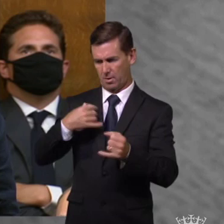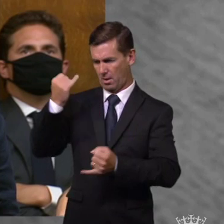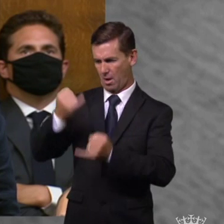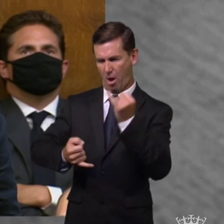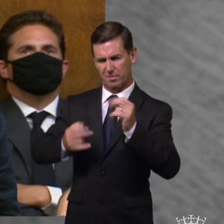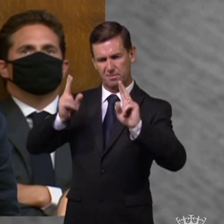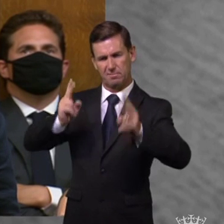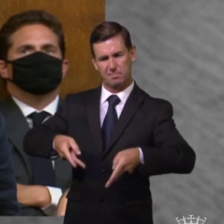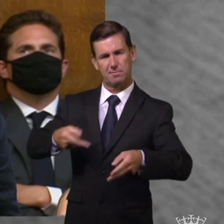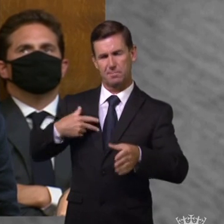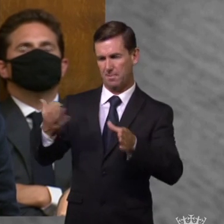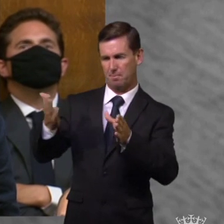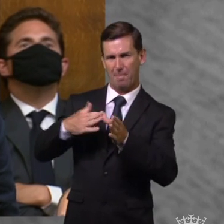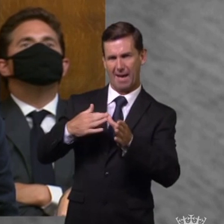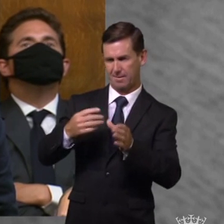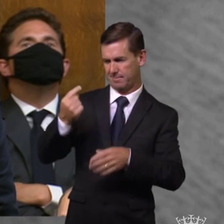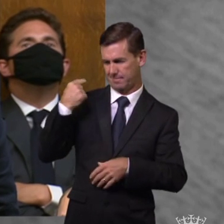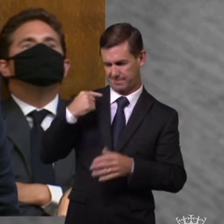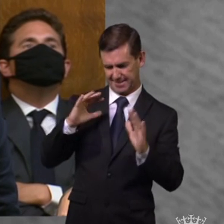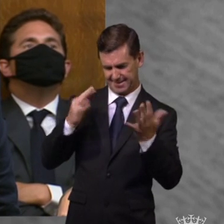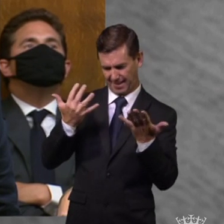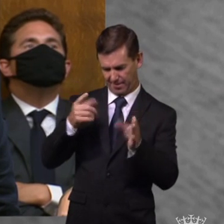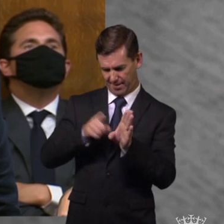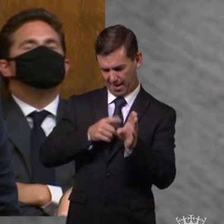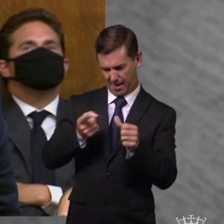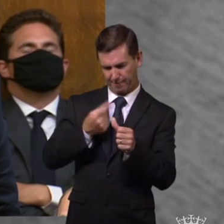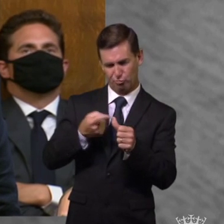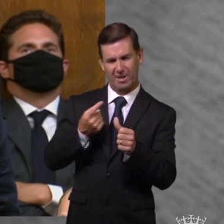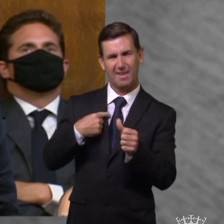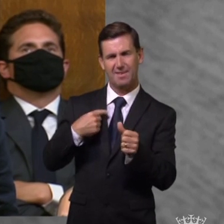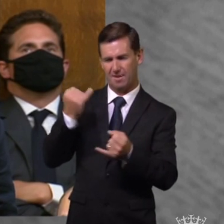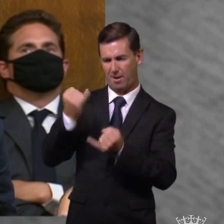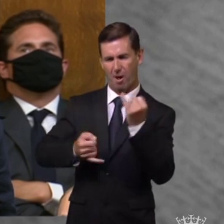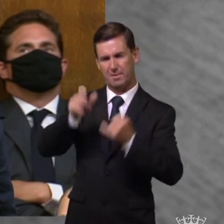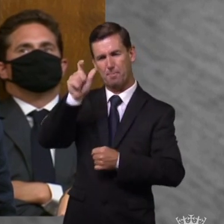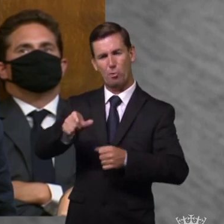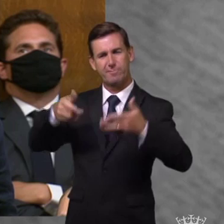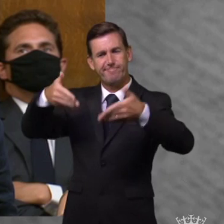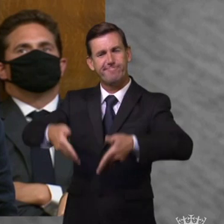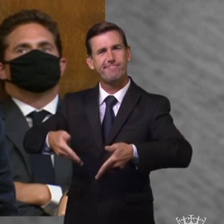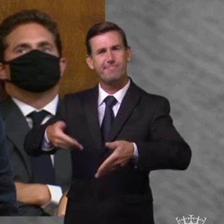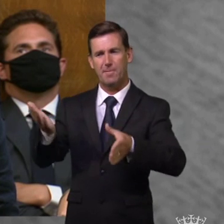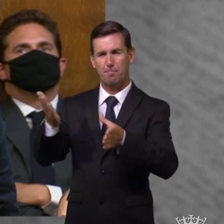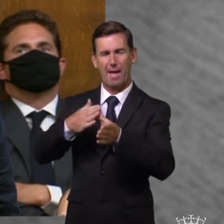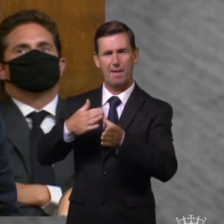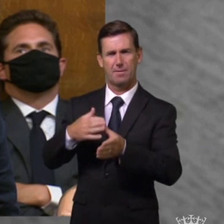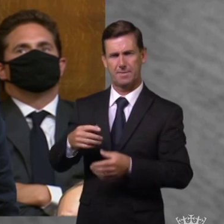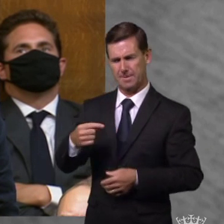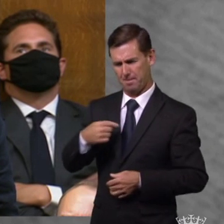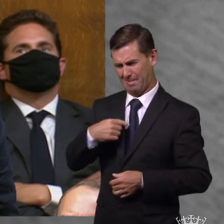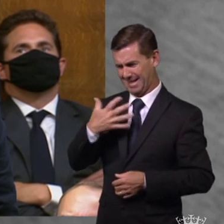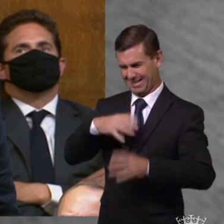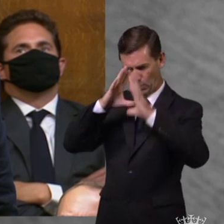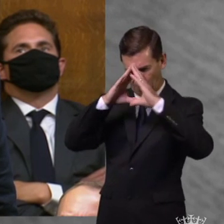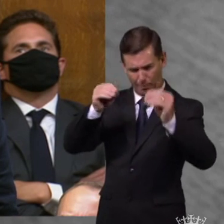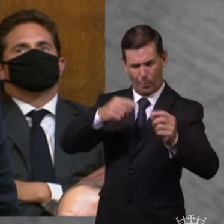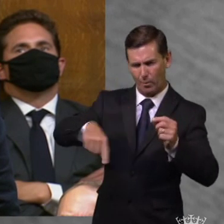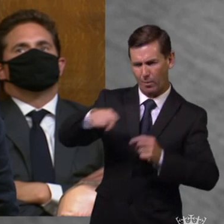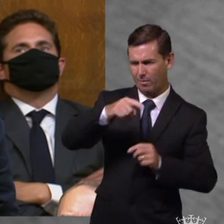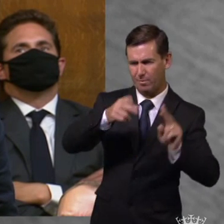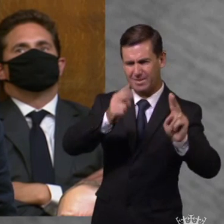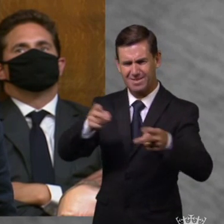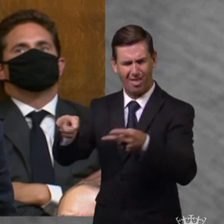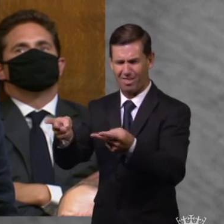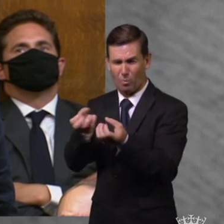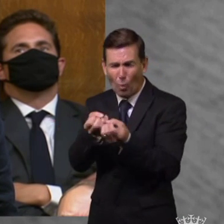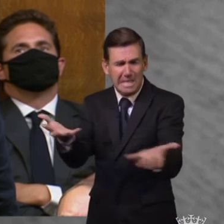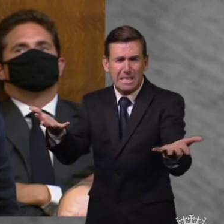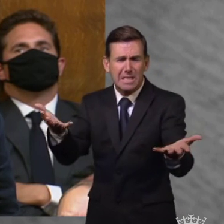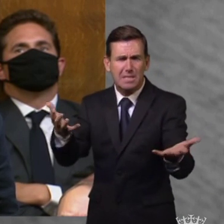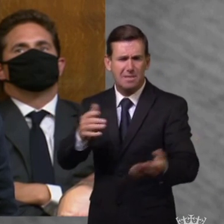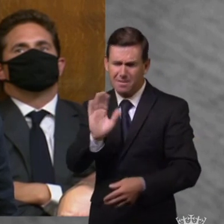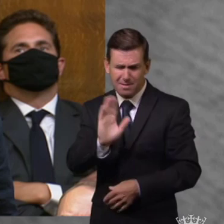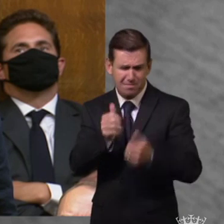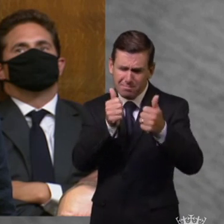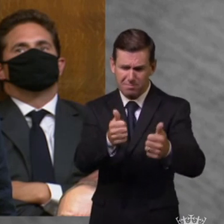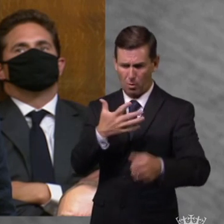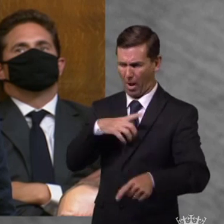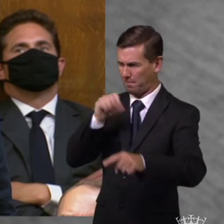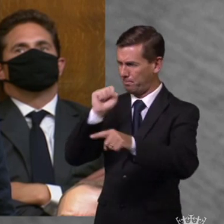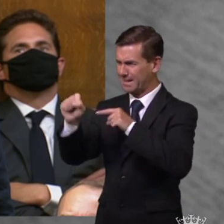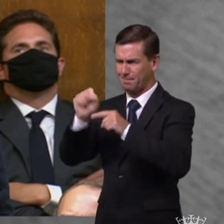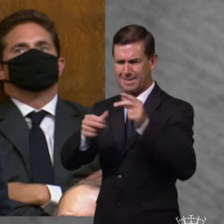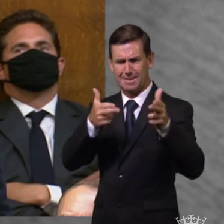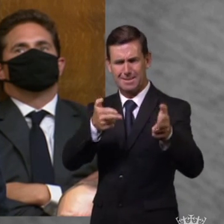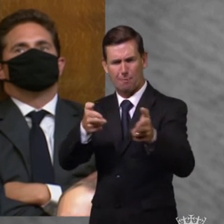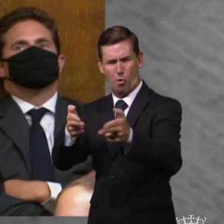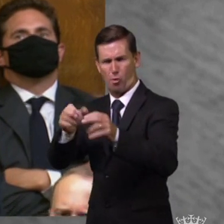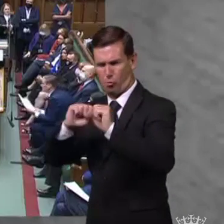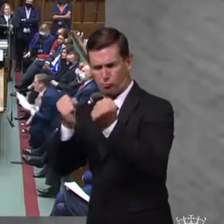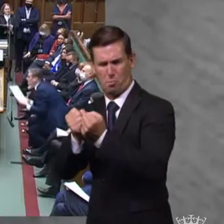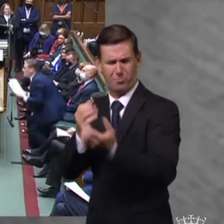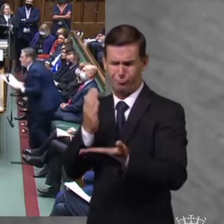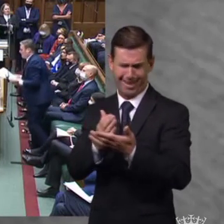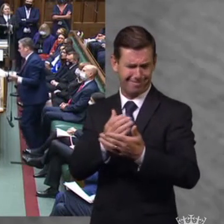Does the right honourable and learned Gentleman agree that the message to the people I will see today must be that those young lives were not wasted but played an absolutely essential role in deterring and destroying terrorism and carrying out so many other good works in Afghanistan?